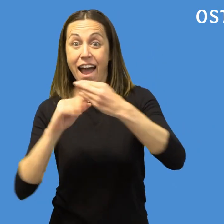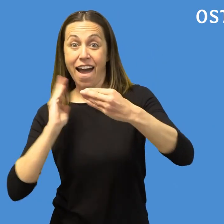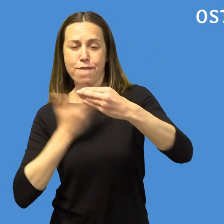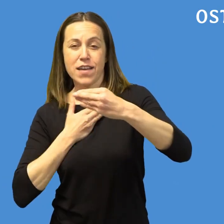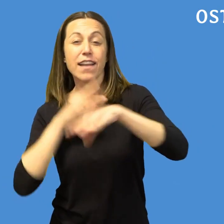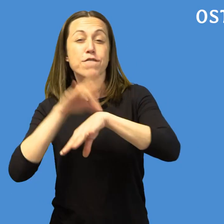afectar